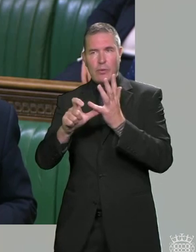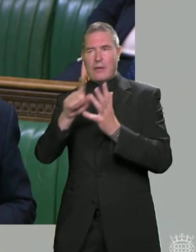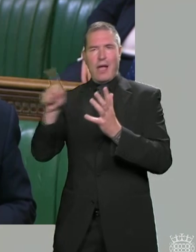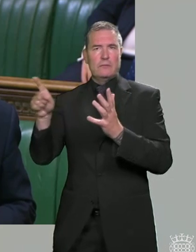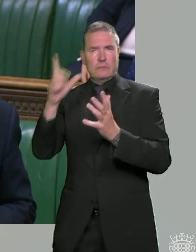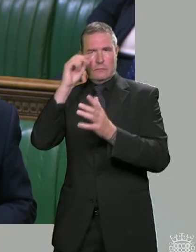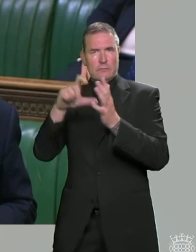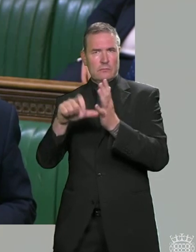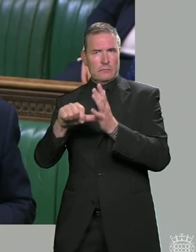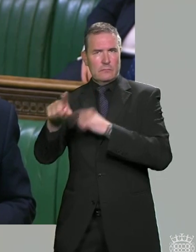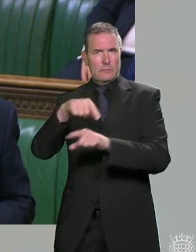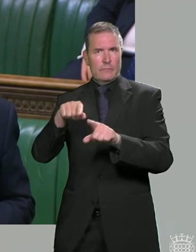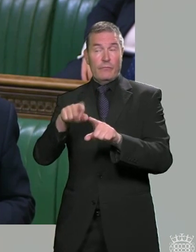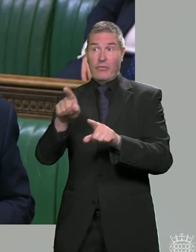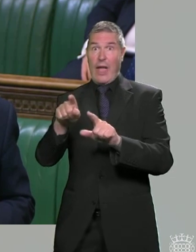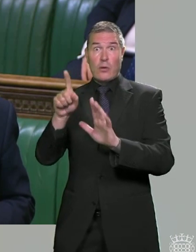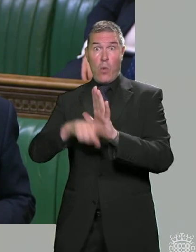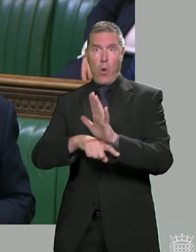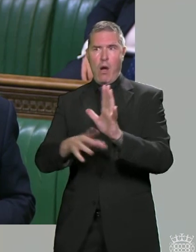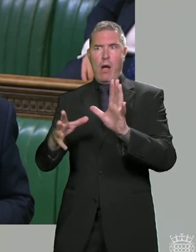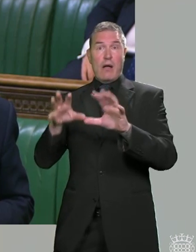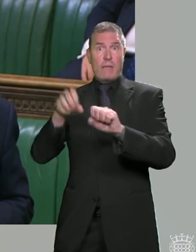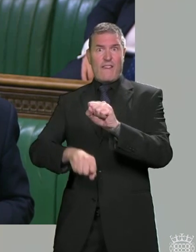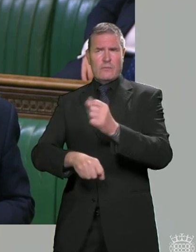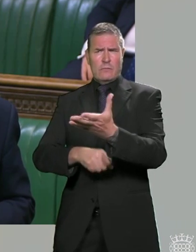Many were unlawful and caused avoidable deaths.